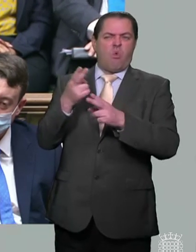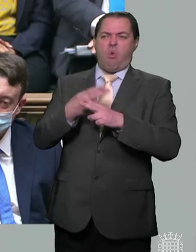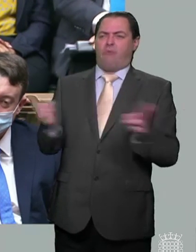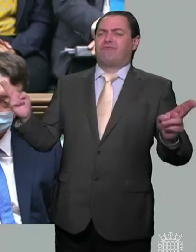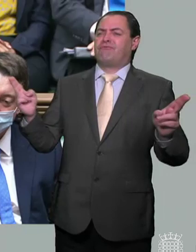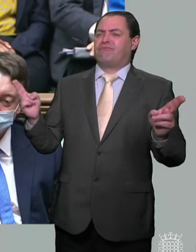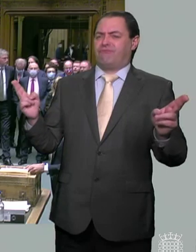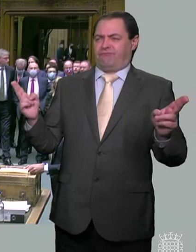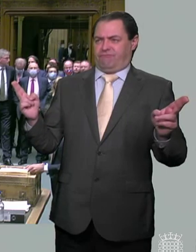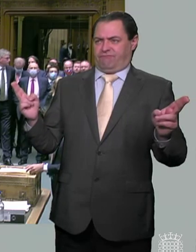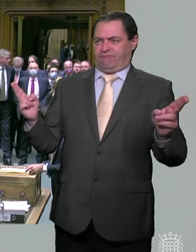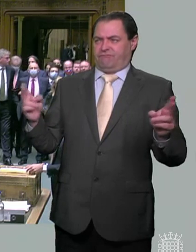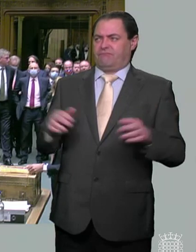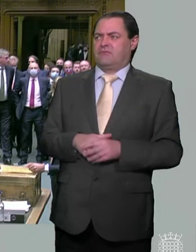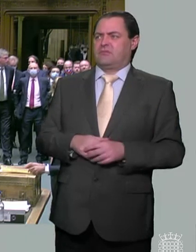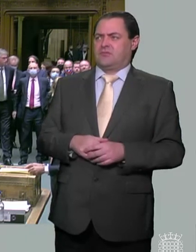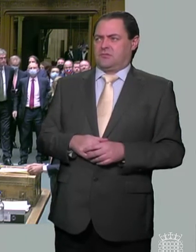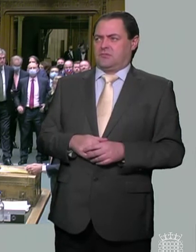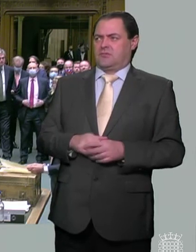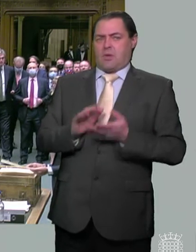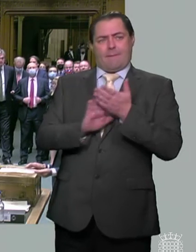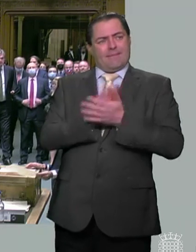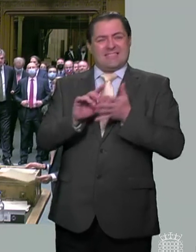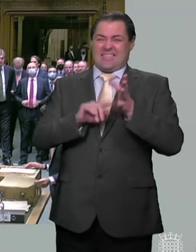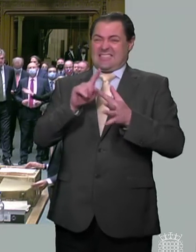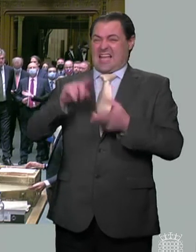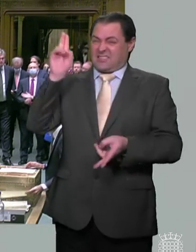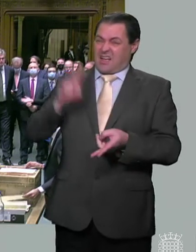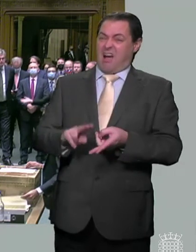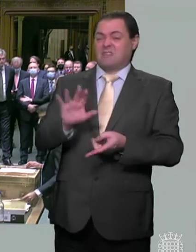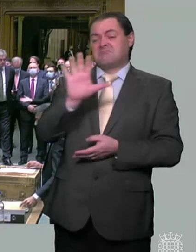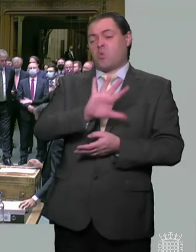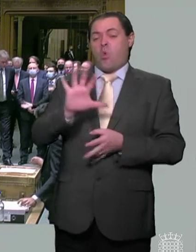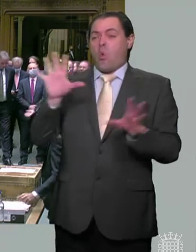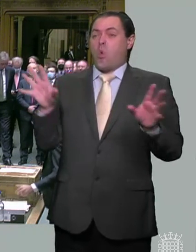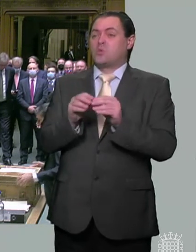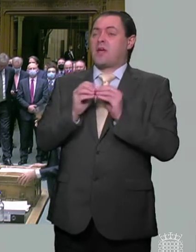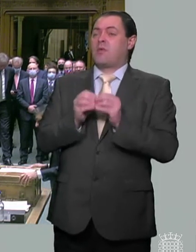That is a tax cut worth £3 billion.